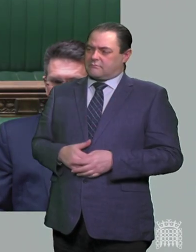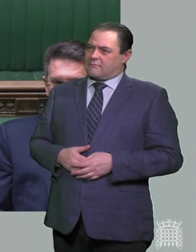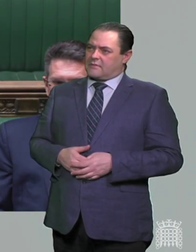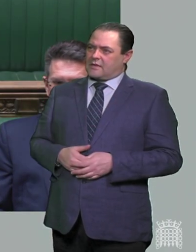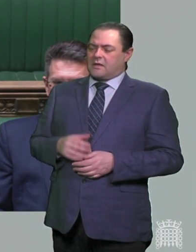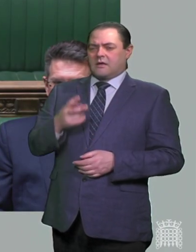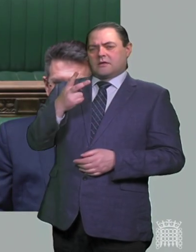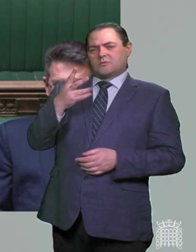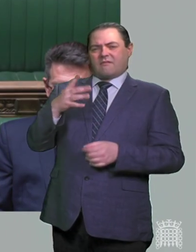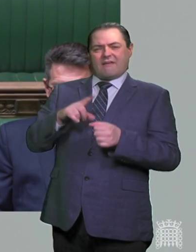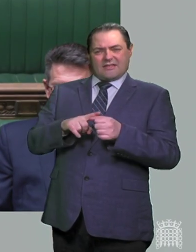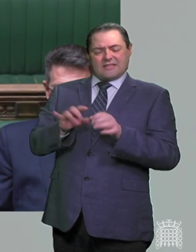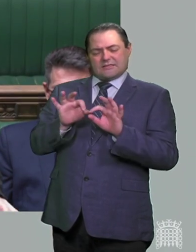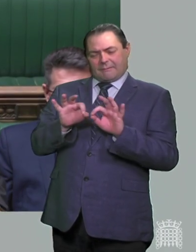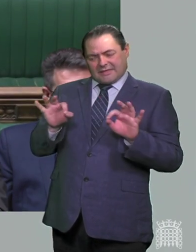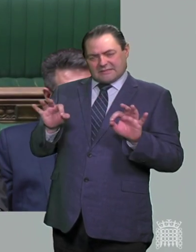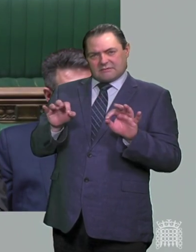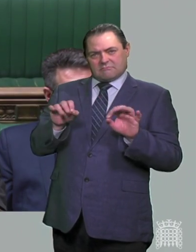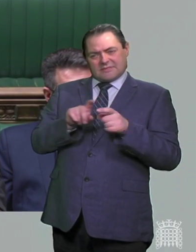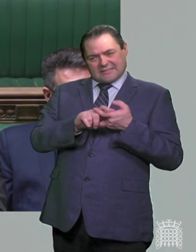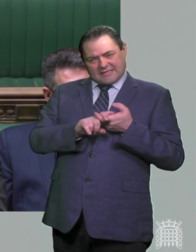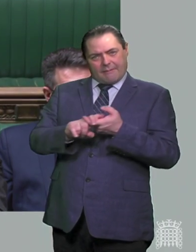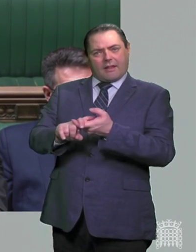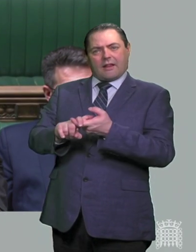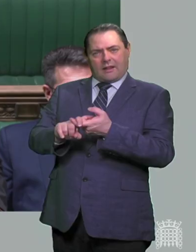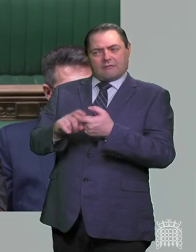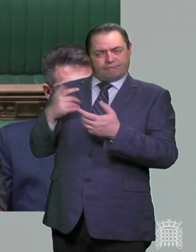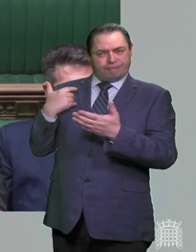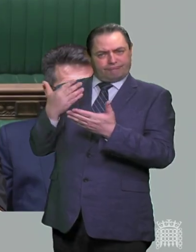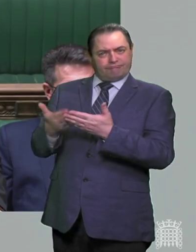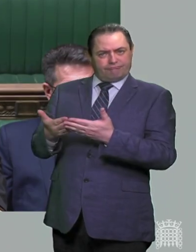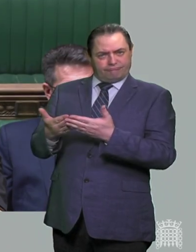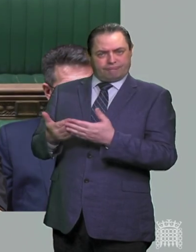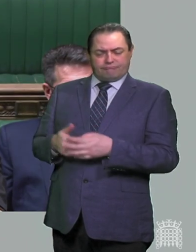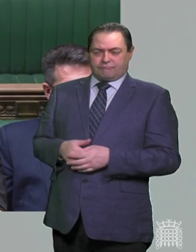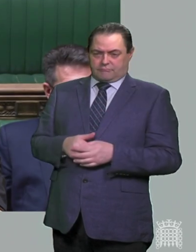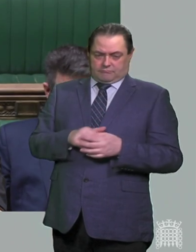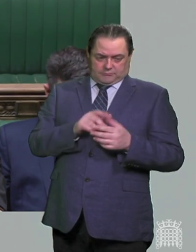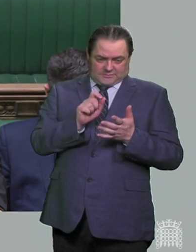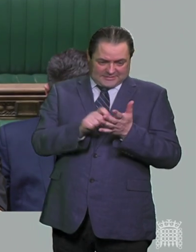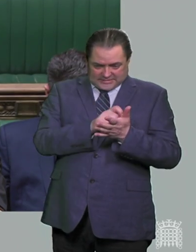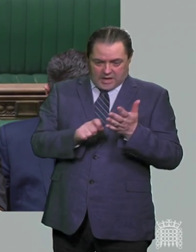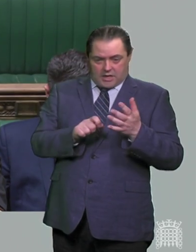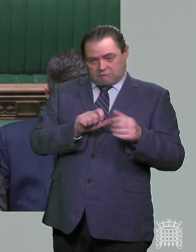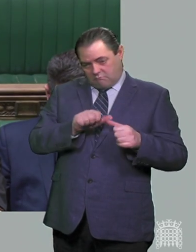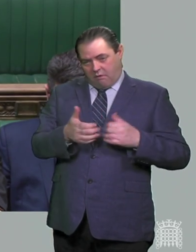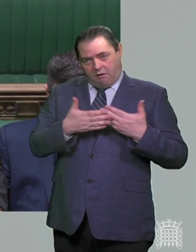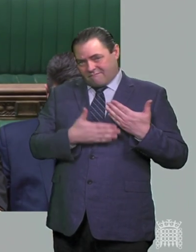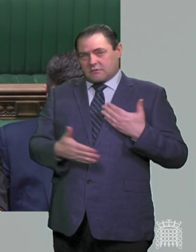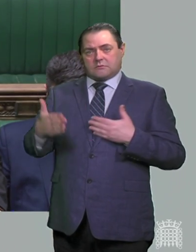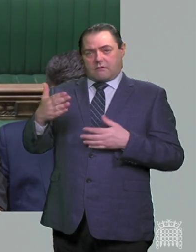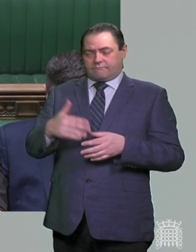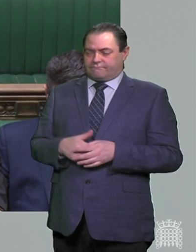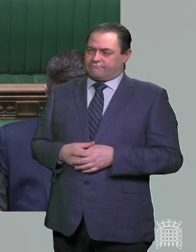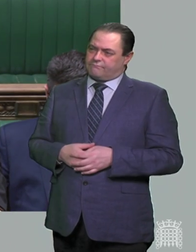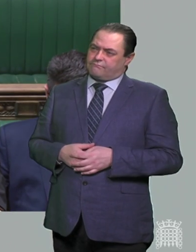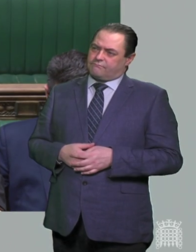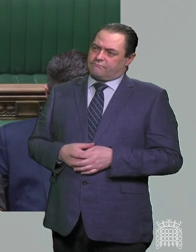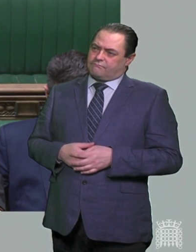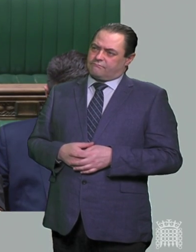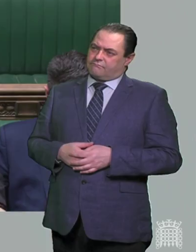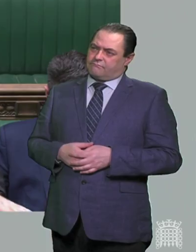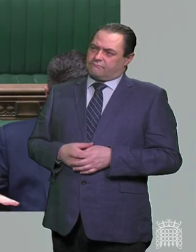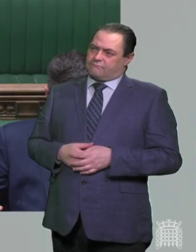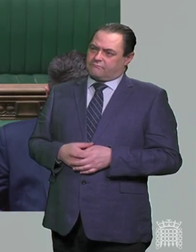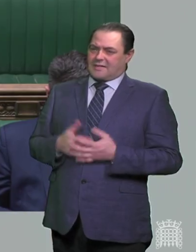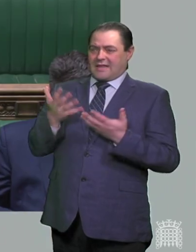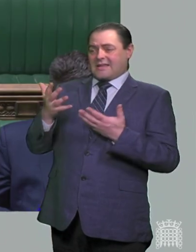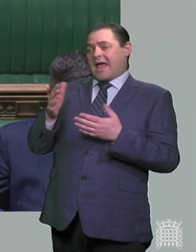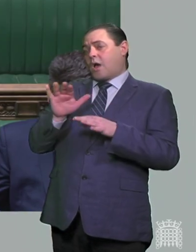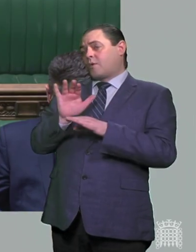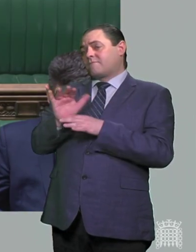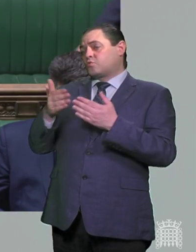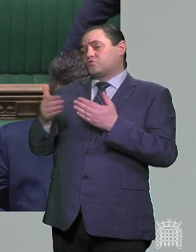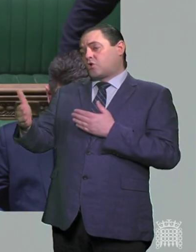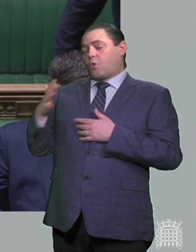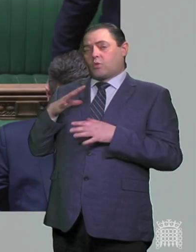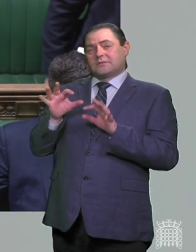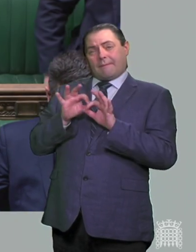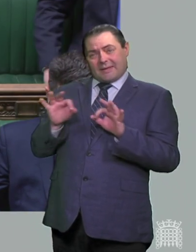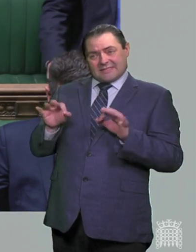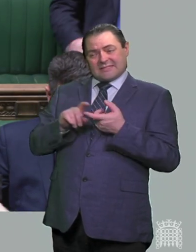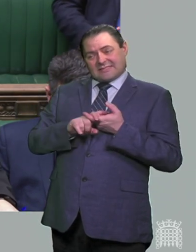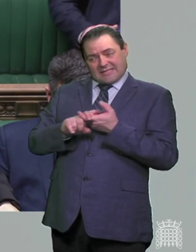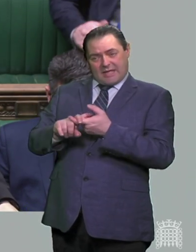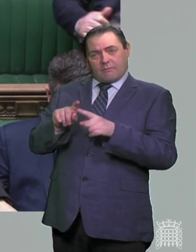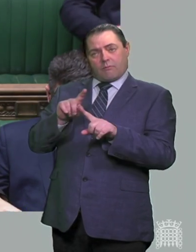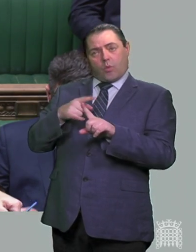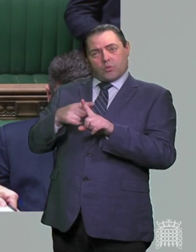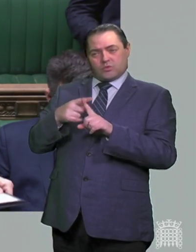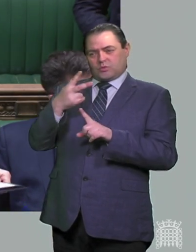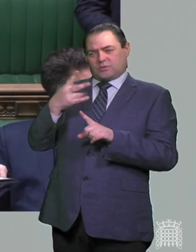Twenty-five years of peace and stability have flowed from the signing of the Belfast/Good Friday agreement, and I would like to think, as we look forward, that we will have not just peace and stability but prosperity for the next 25 years.